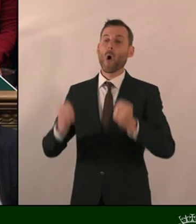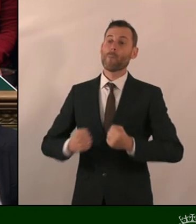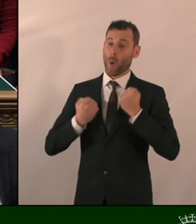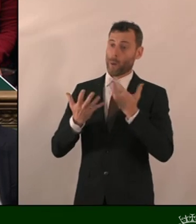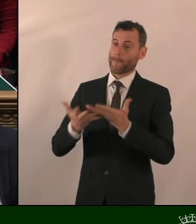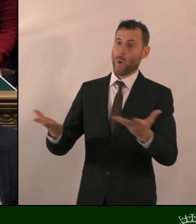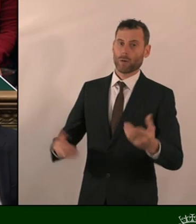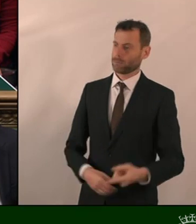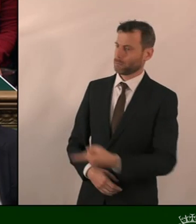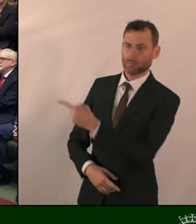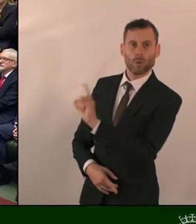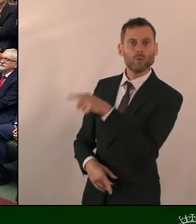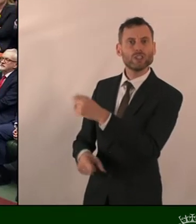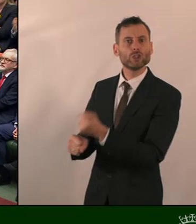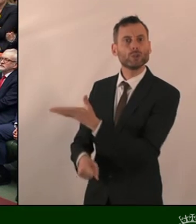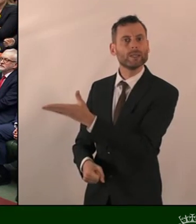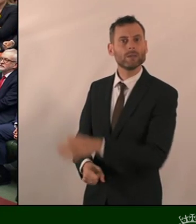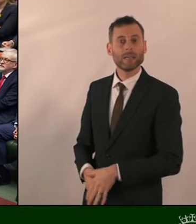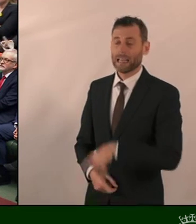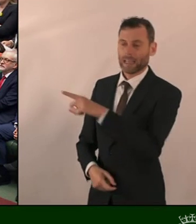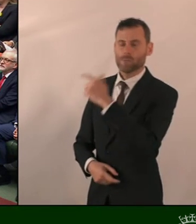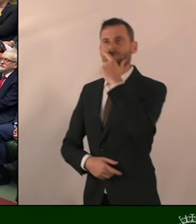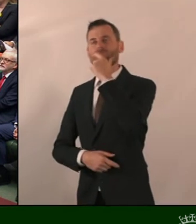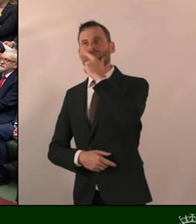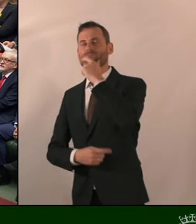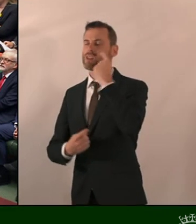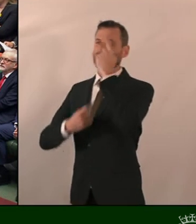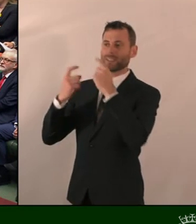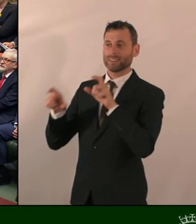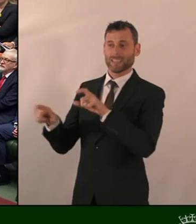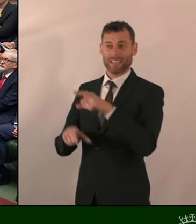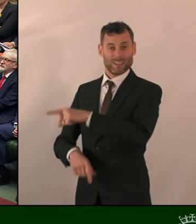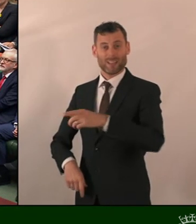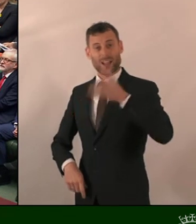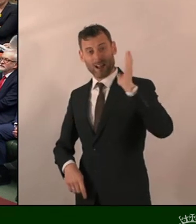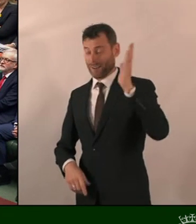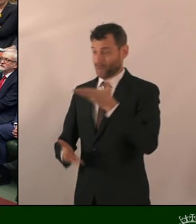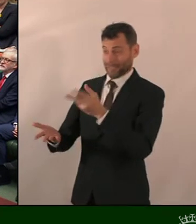What are the Opposition doing? They are still deciding— Listen to them jabbering away.